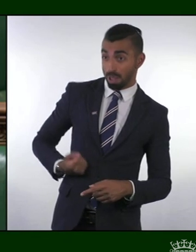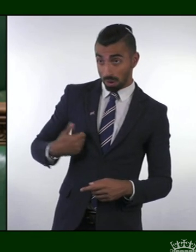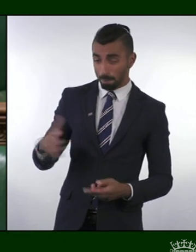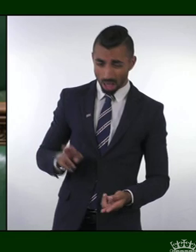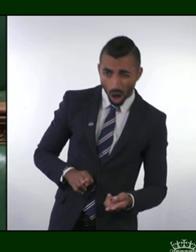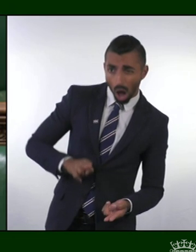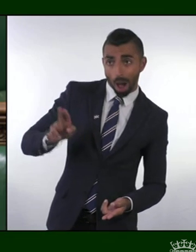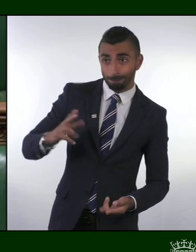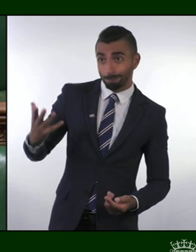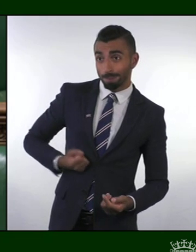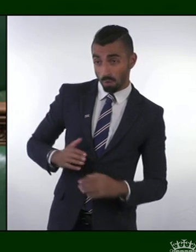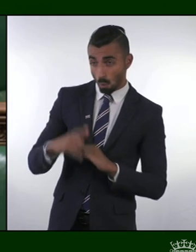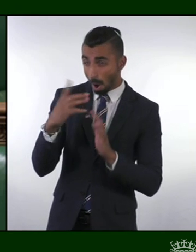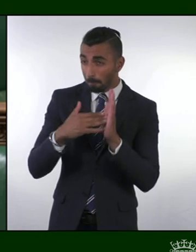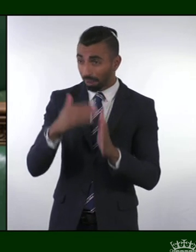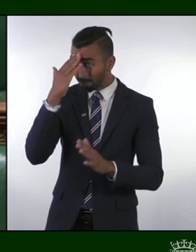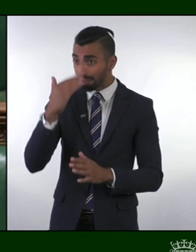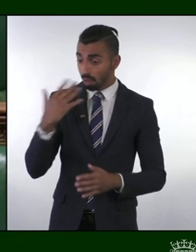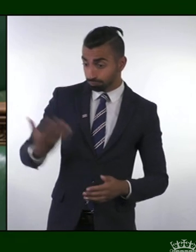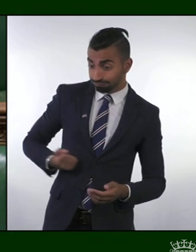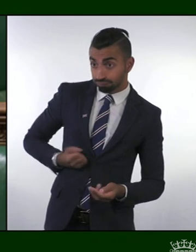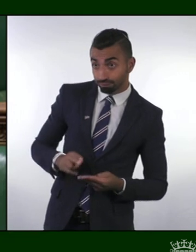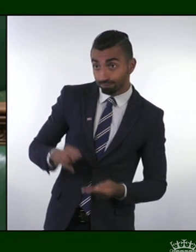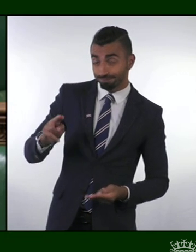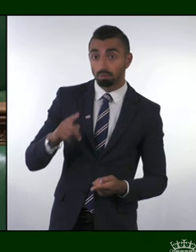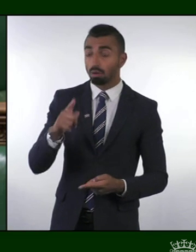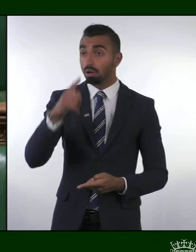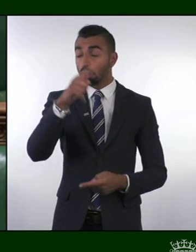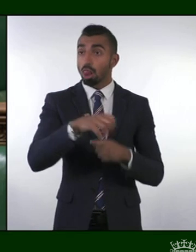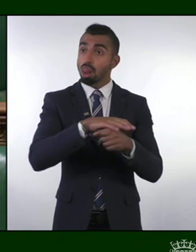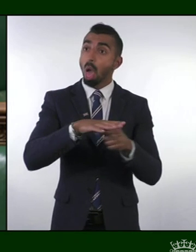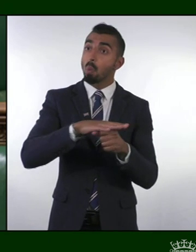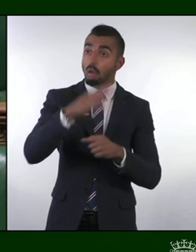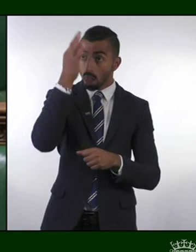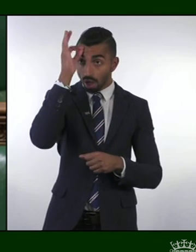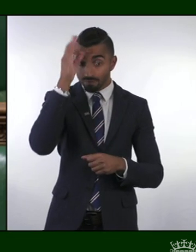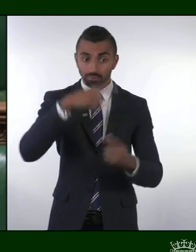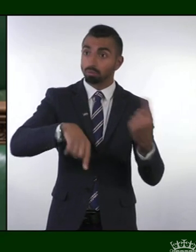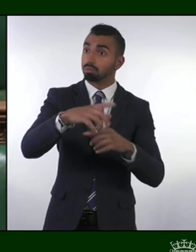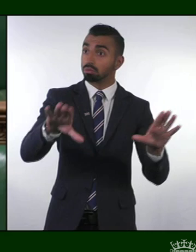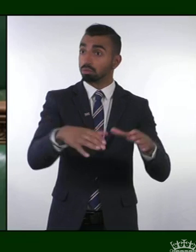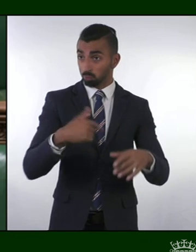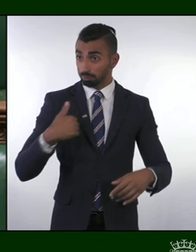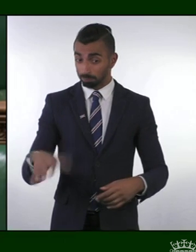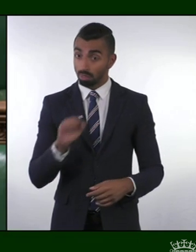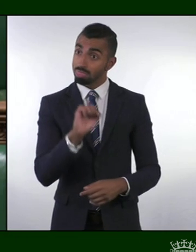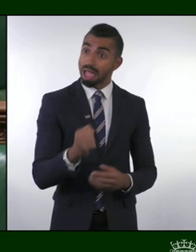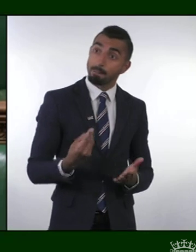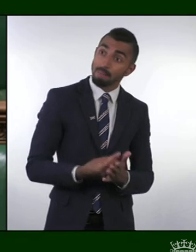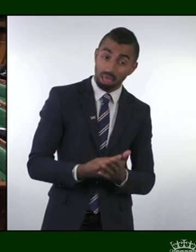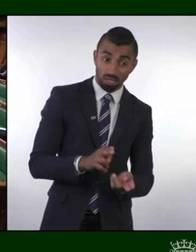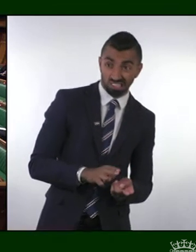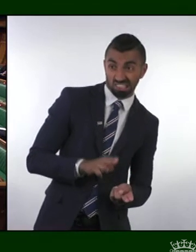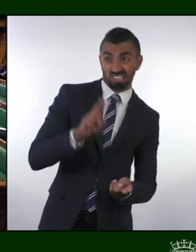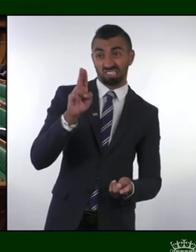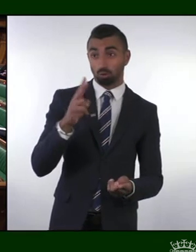As I said, local government has enjoyed two years of record increases in core spending power, which hopefully will help find its way to the frontline.